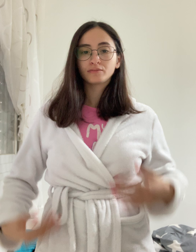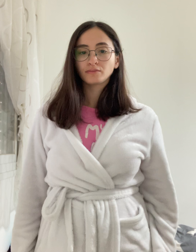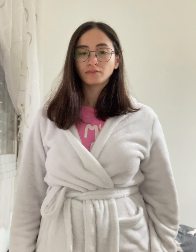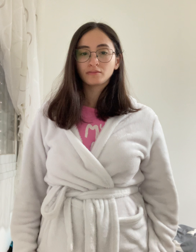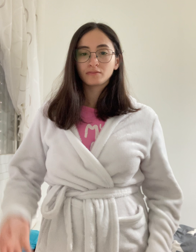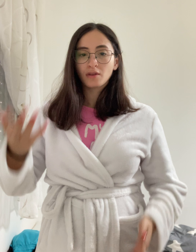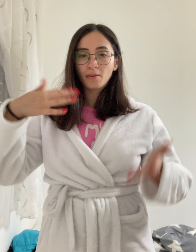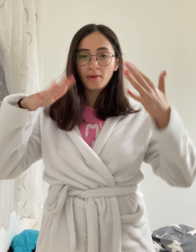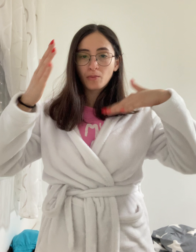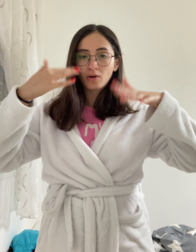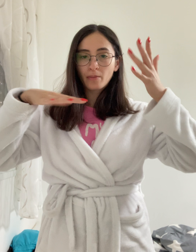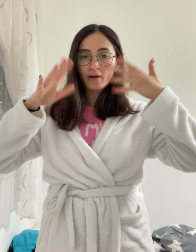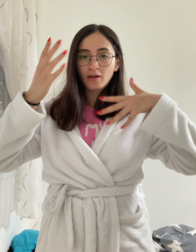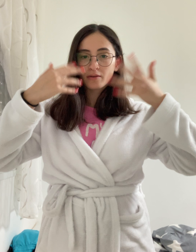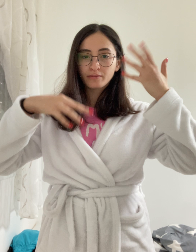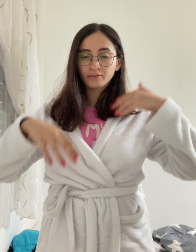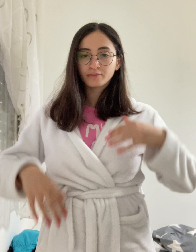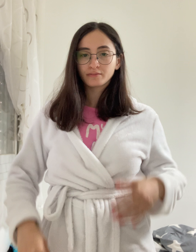מבולבל